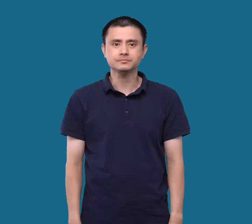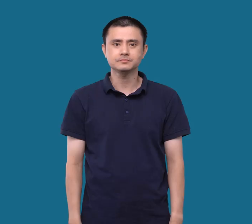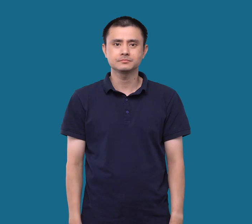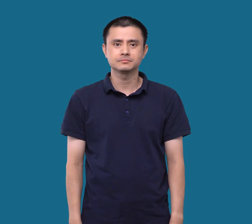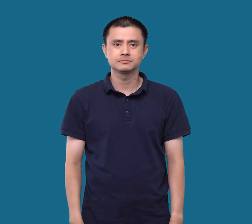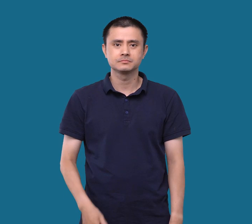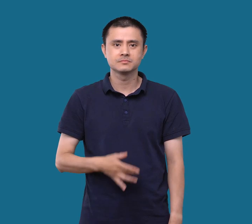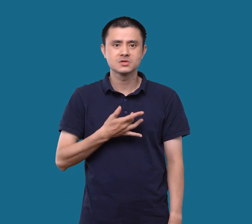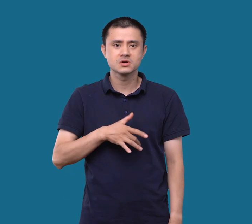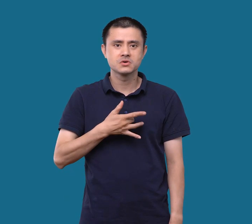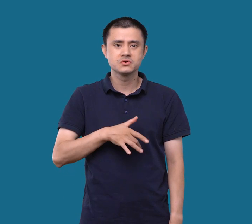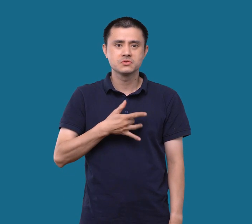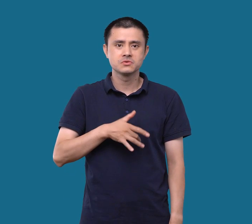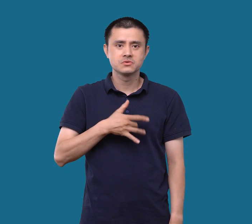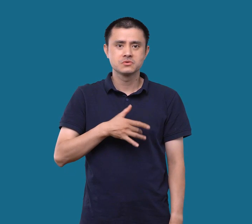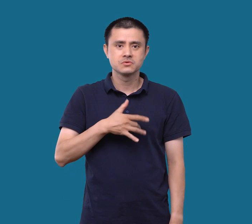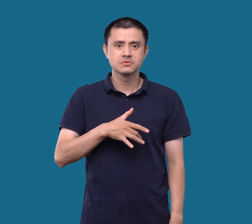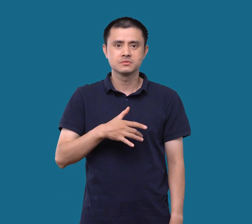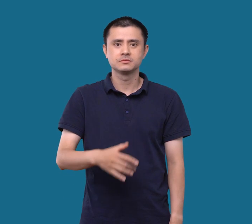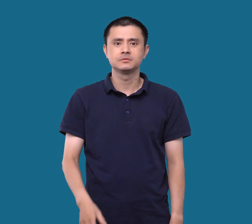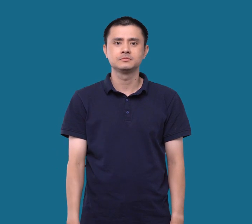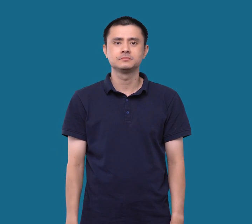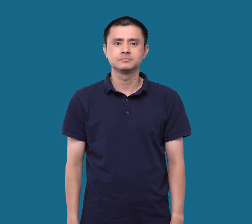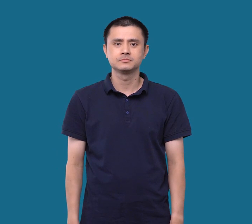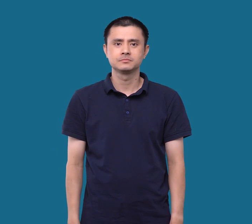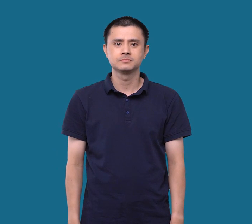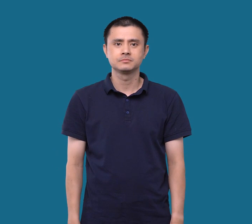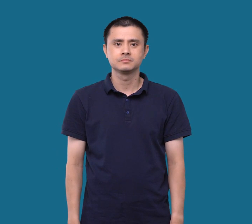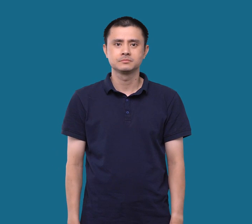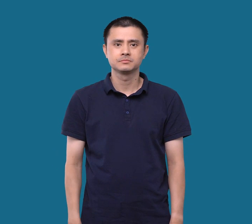lợi ích